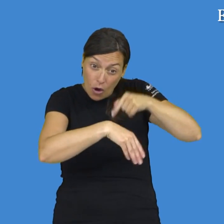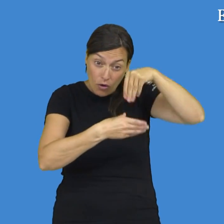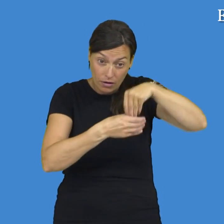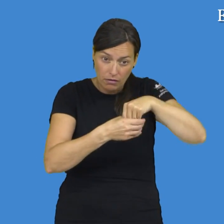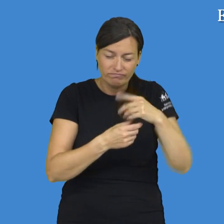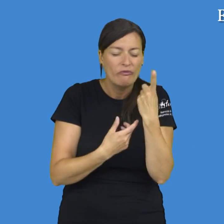dentro